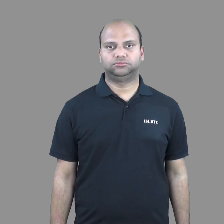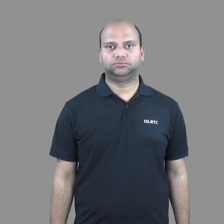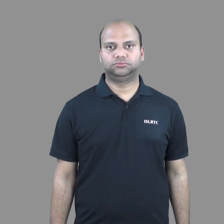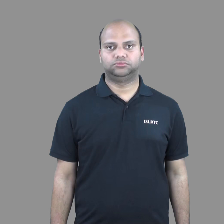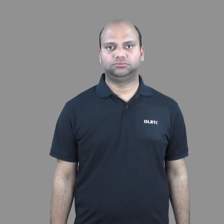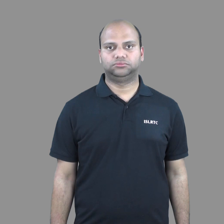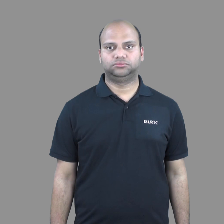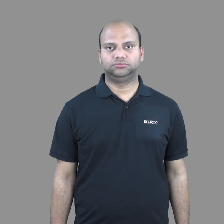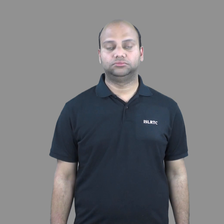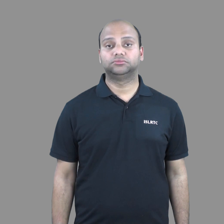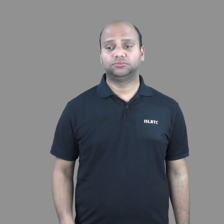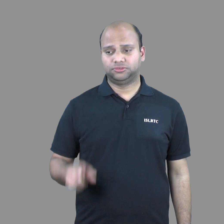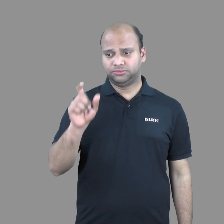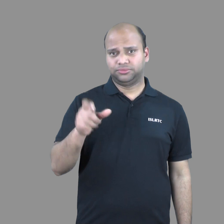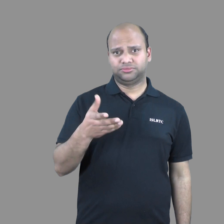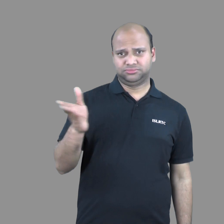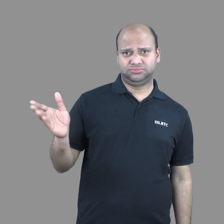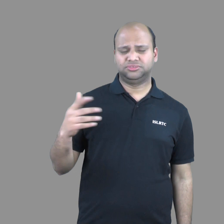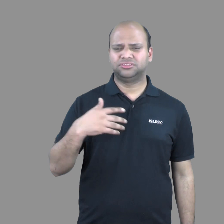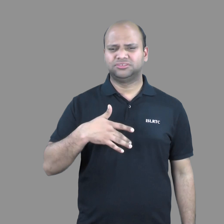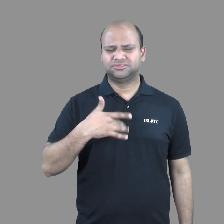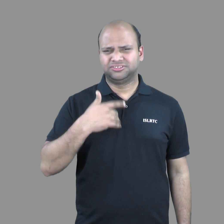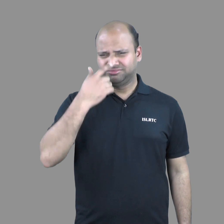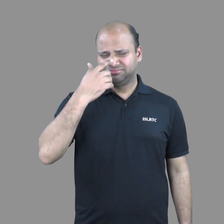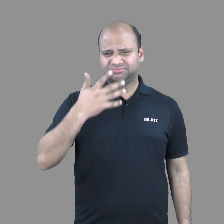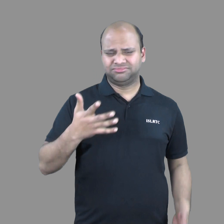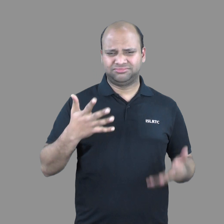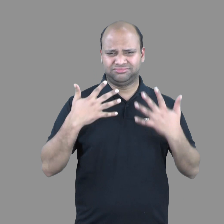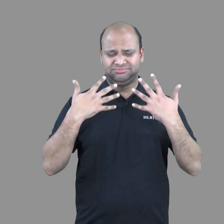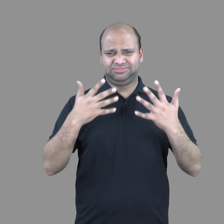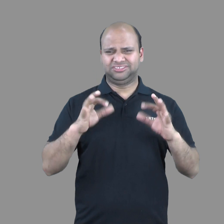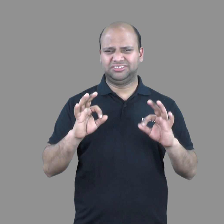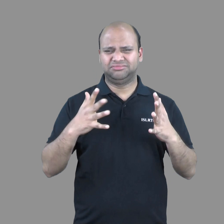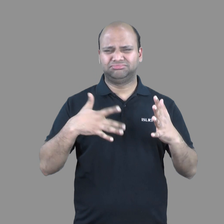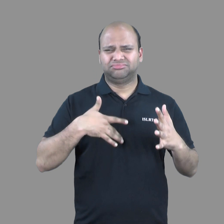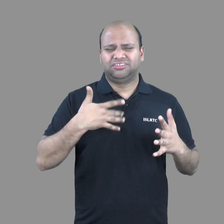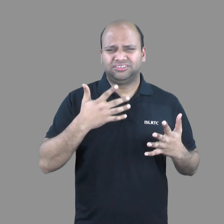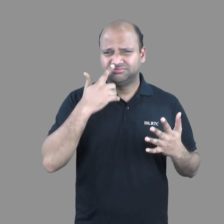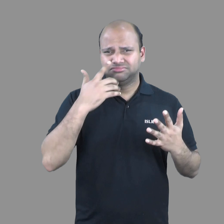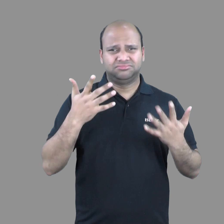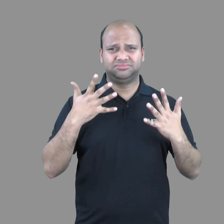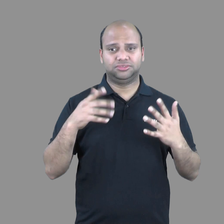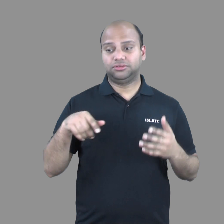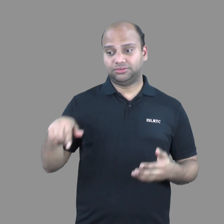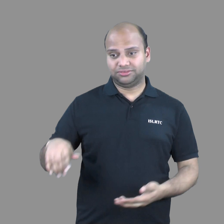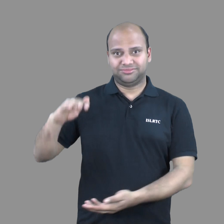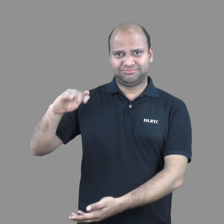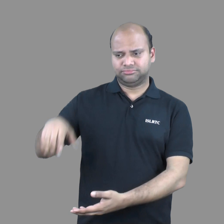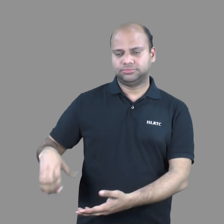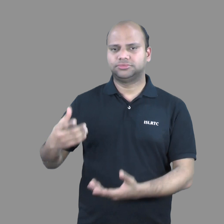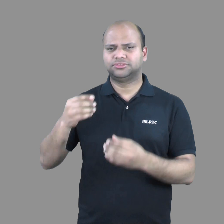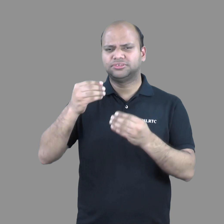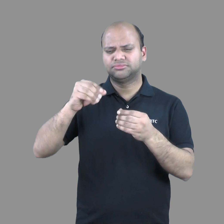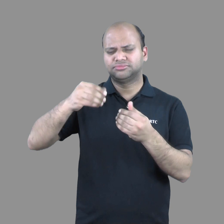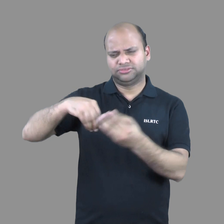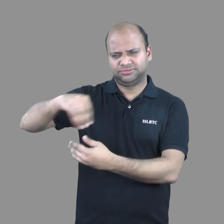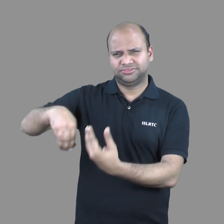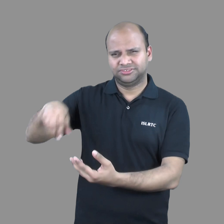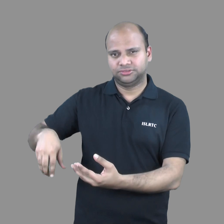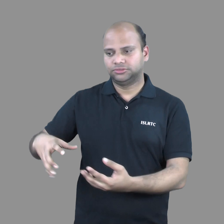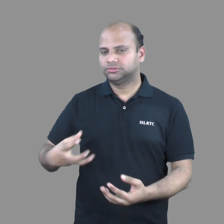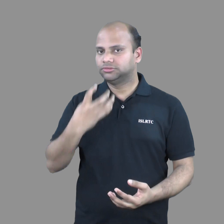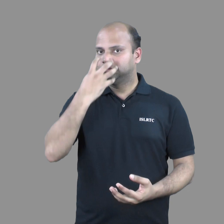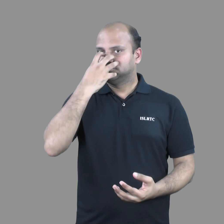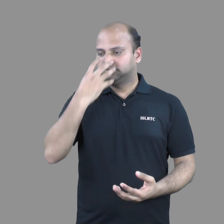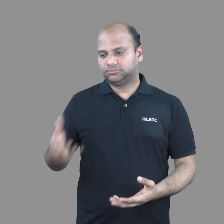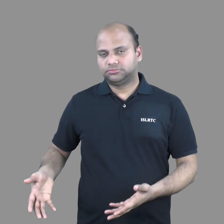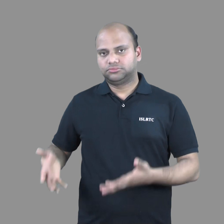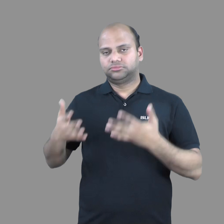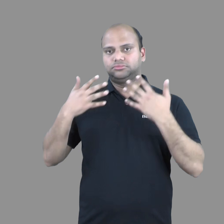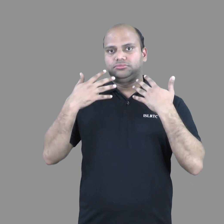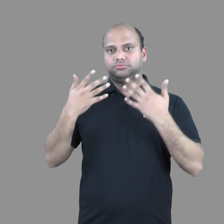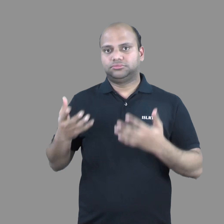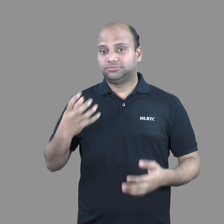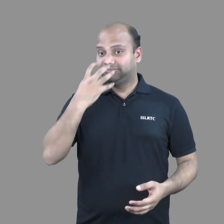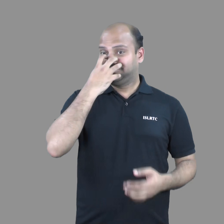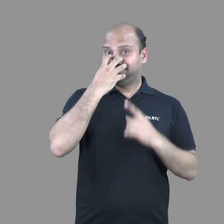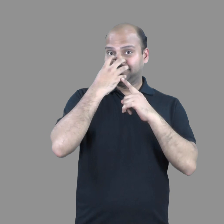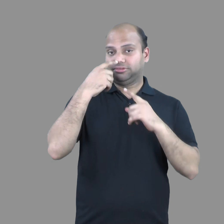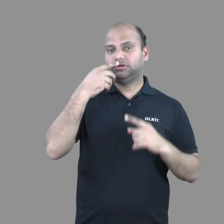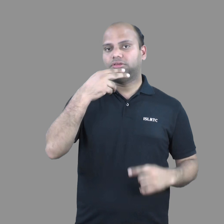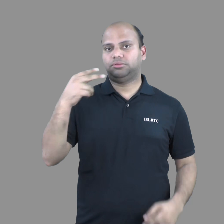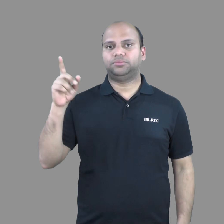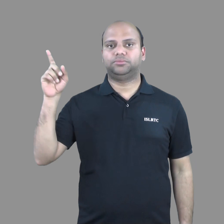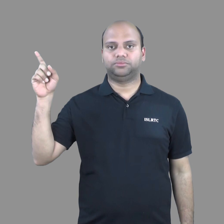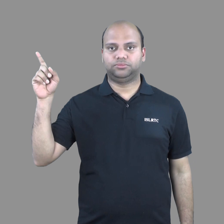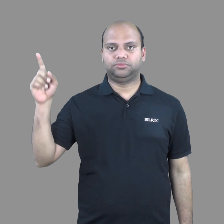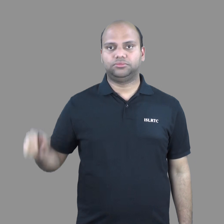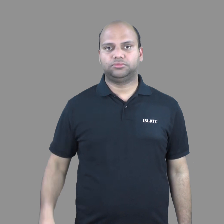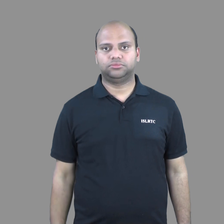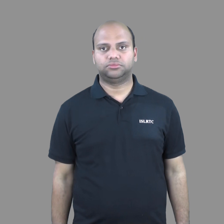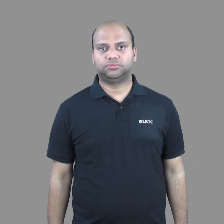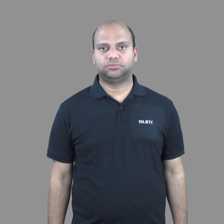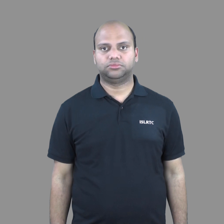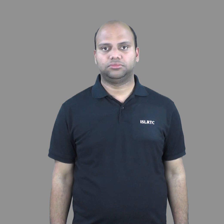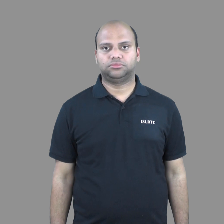Nebulization